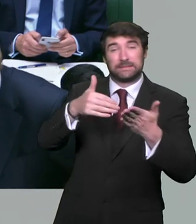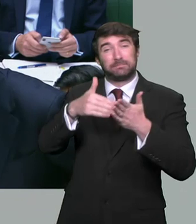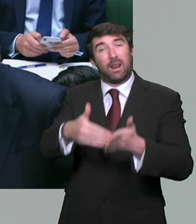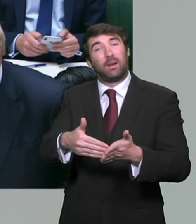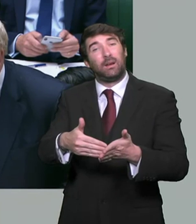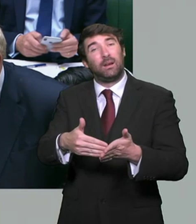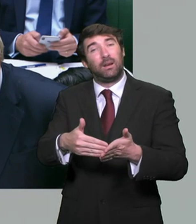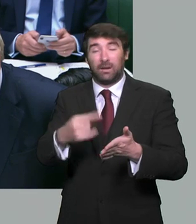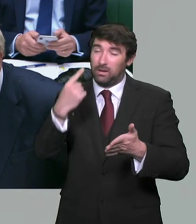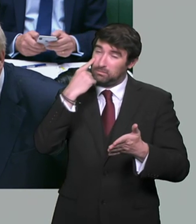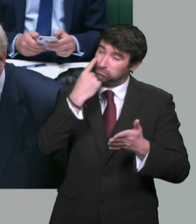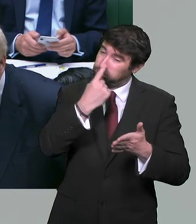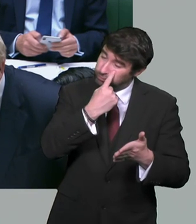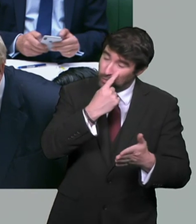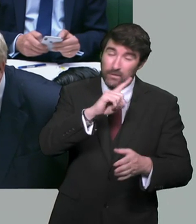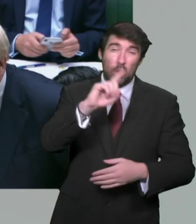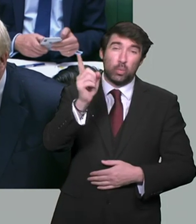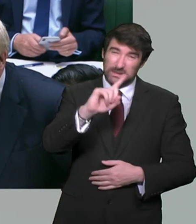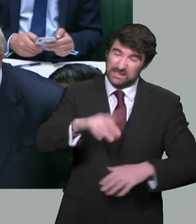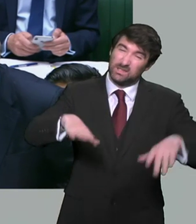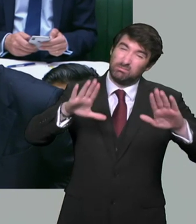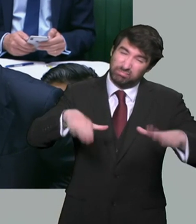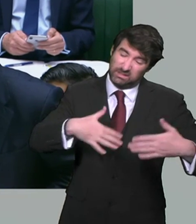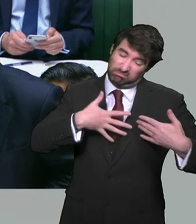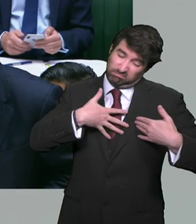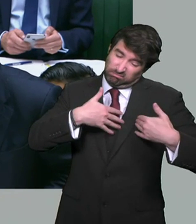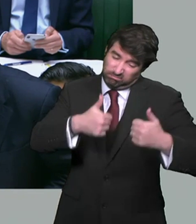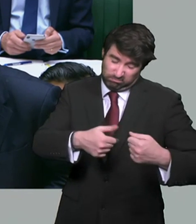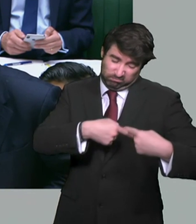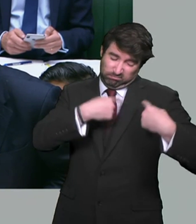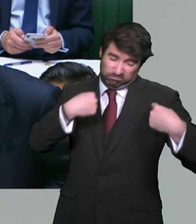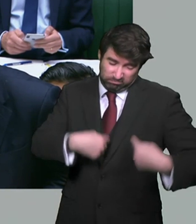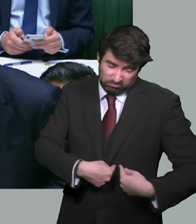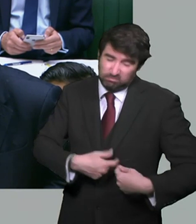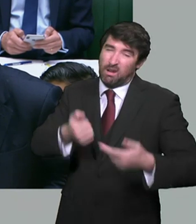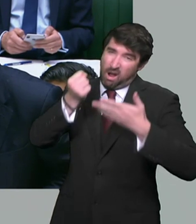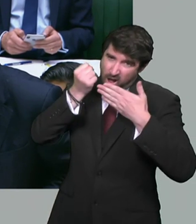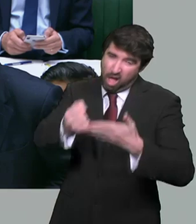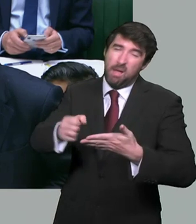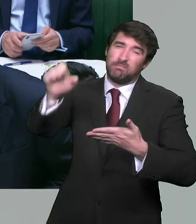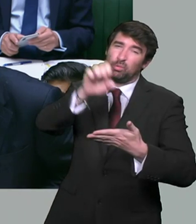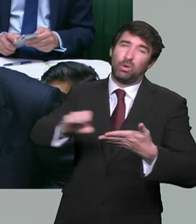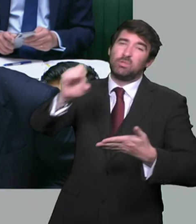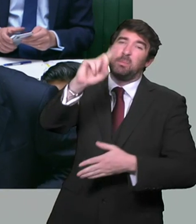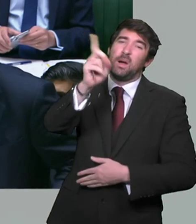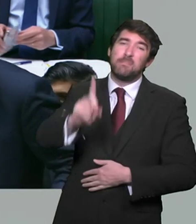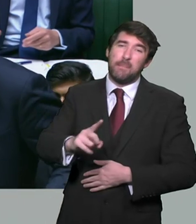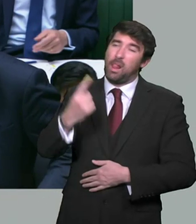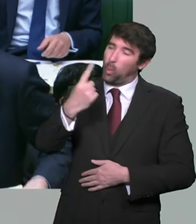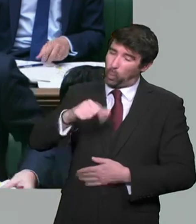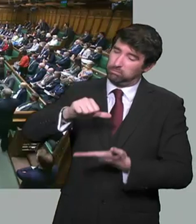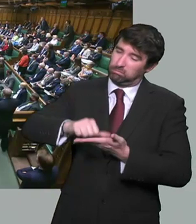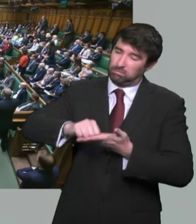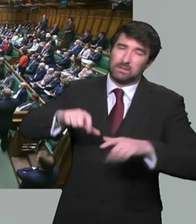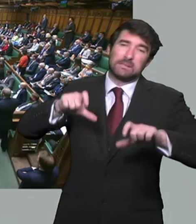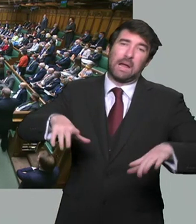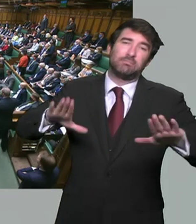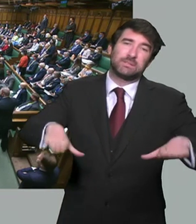That is a tribute to the compassion of this country and its willingness to help those who come here and make their lives here.